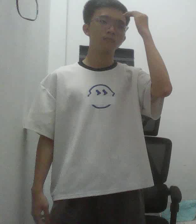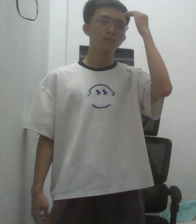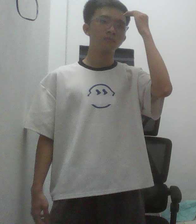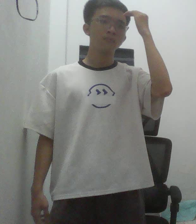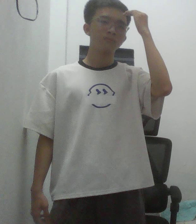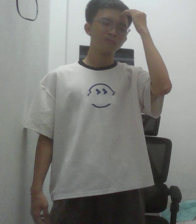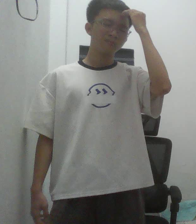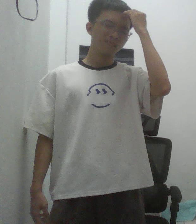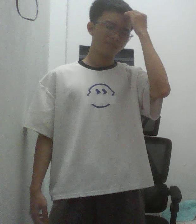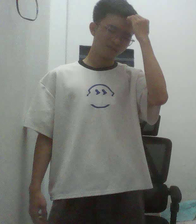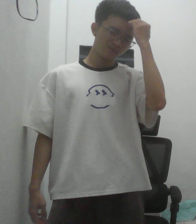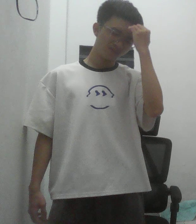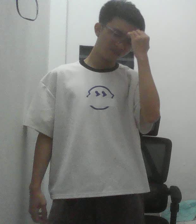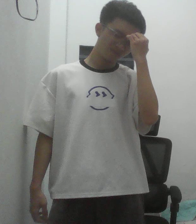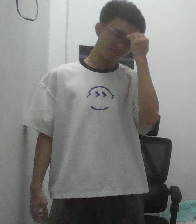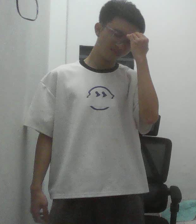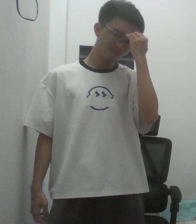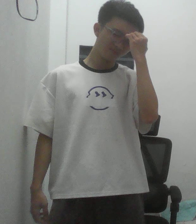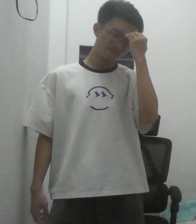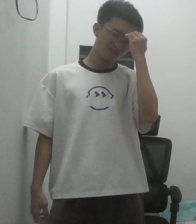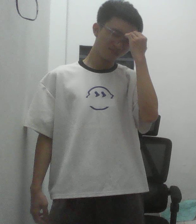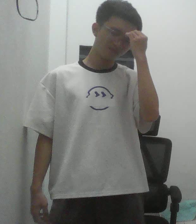benh